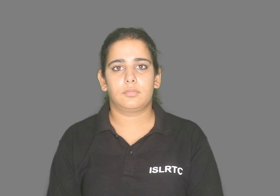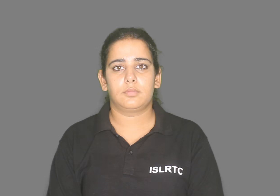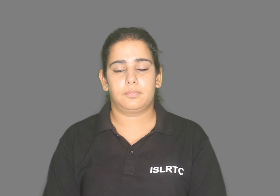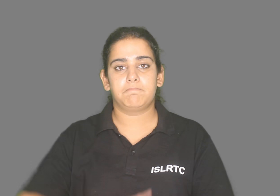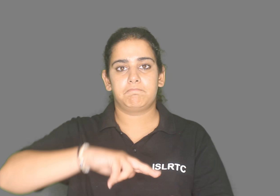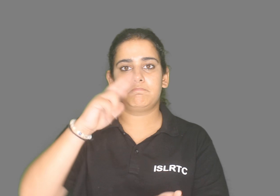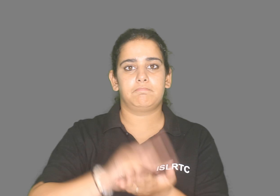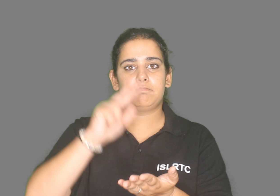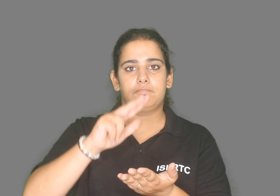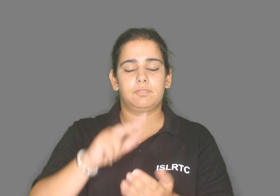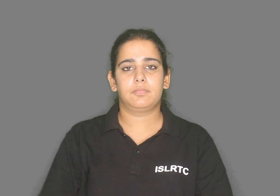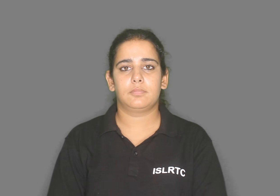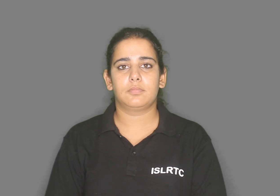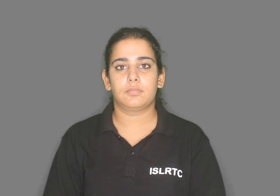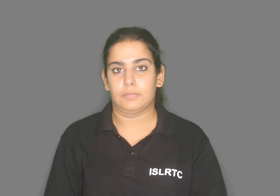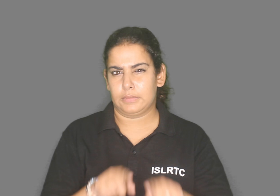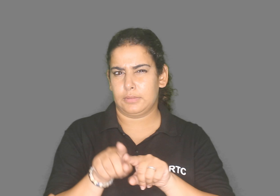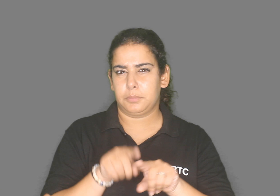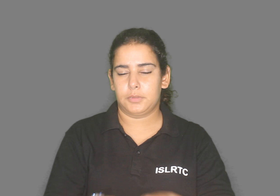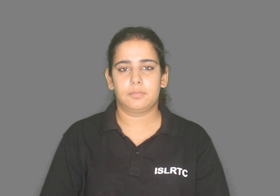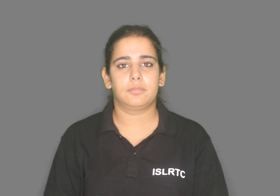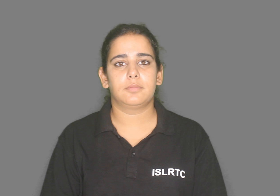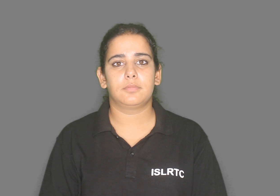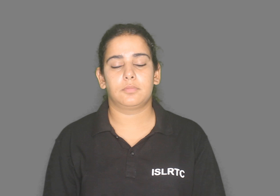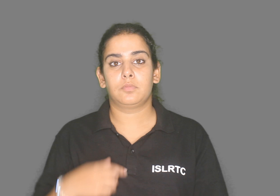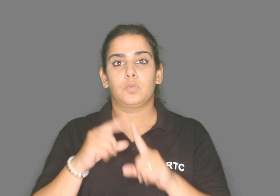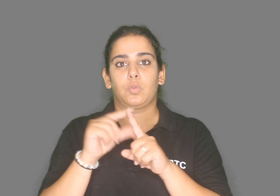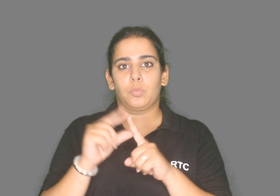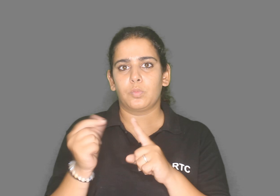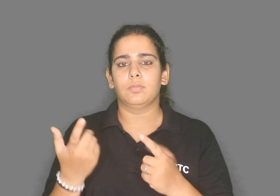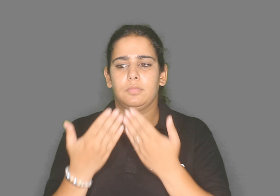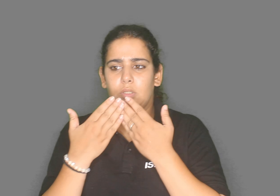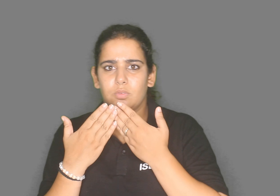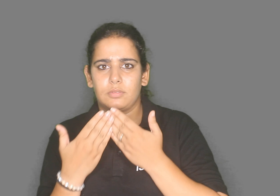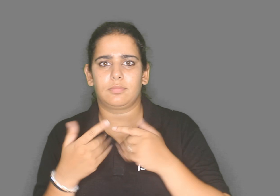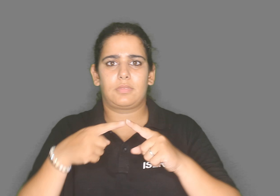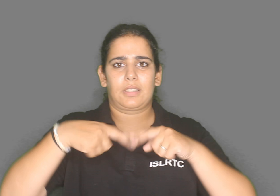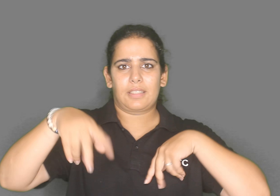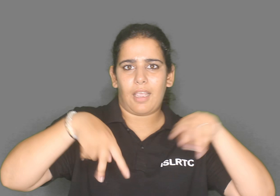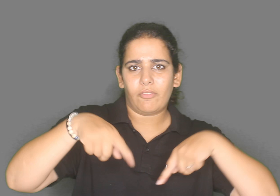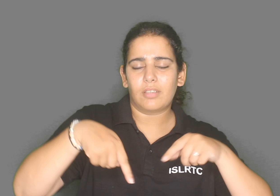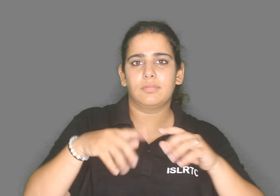Classified Arranged in classes or categories